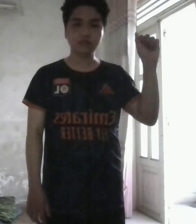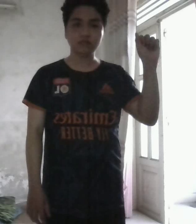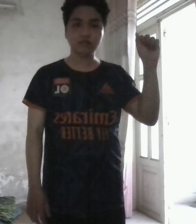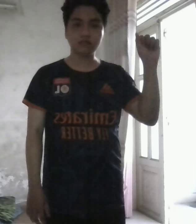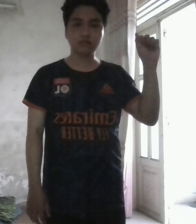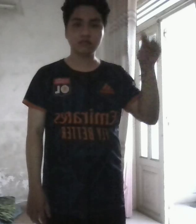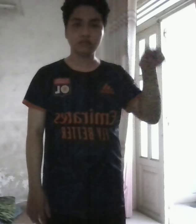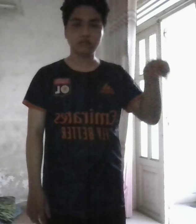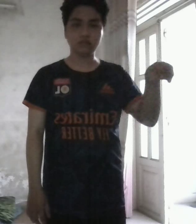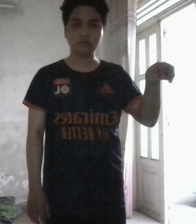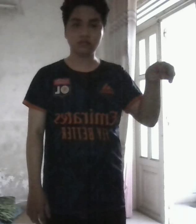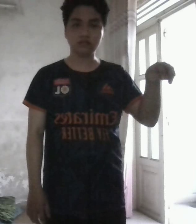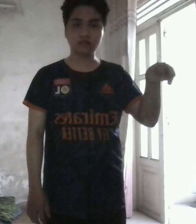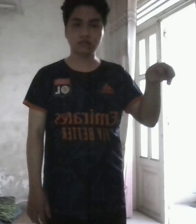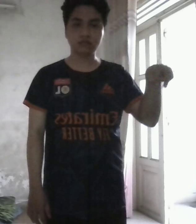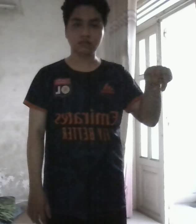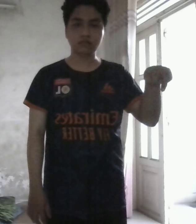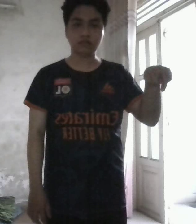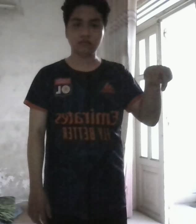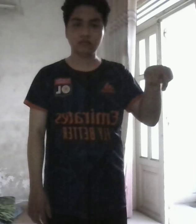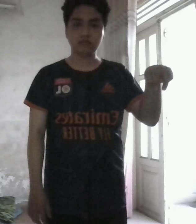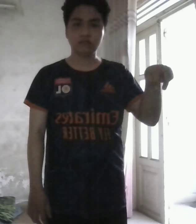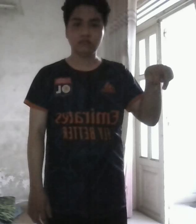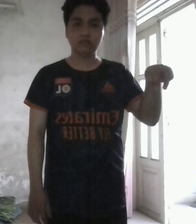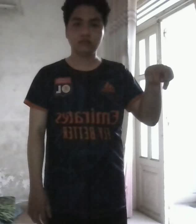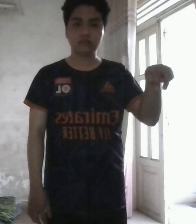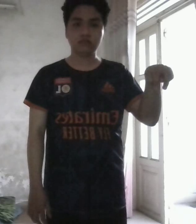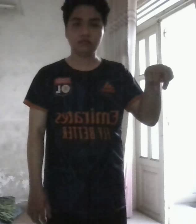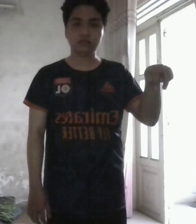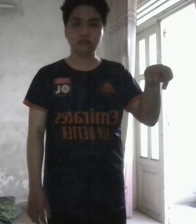â